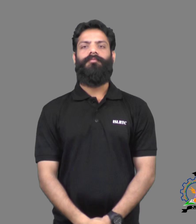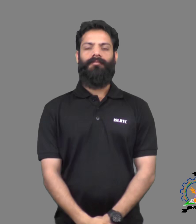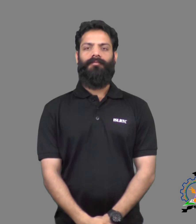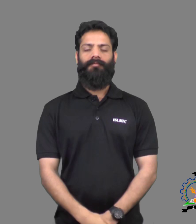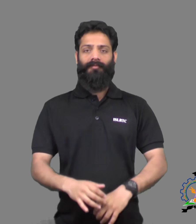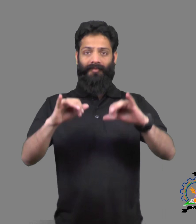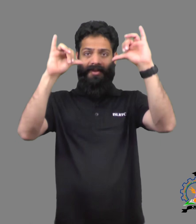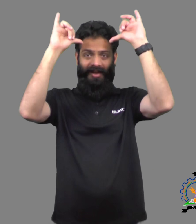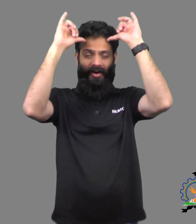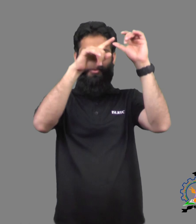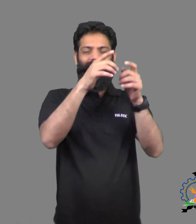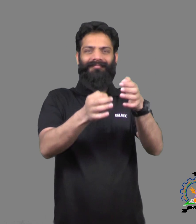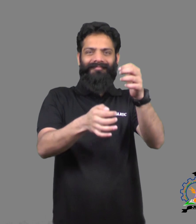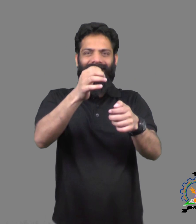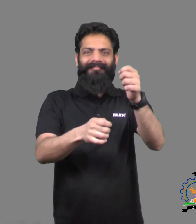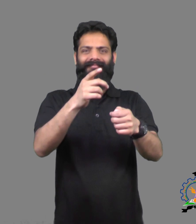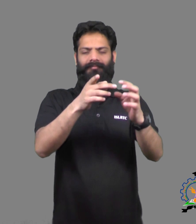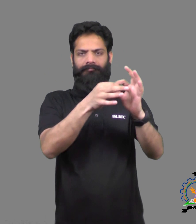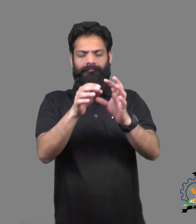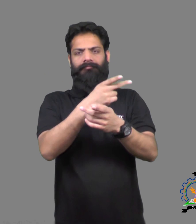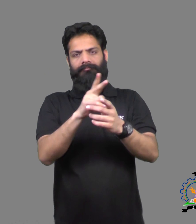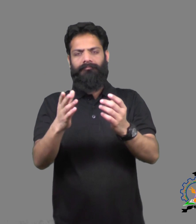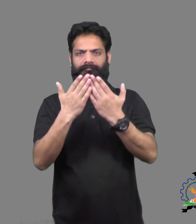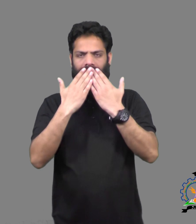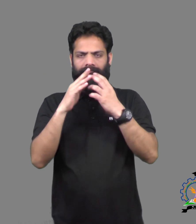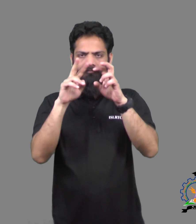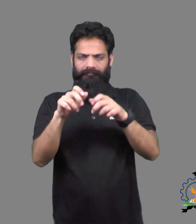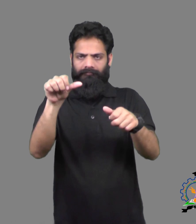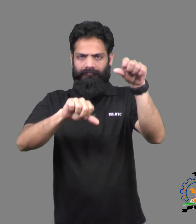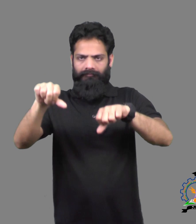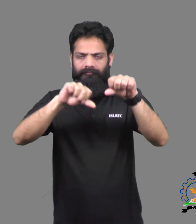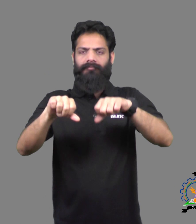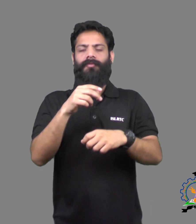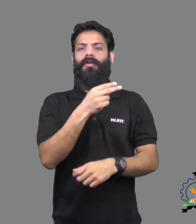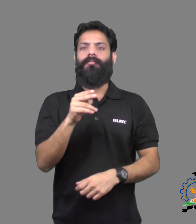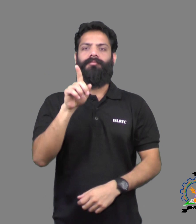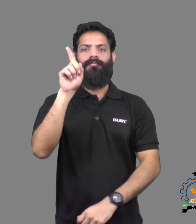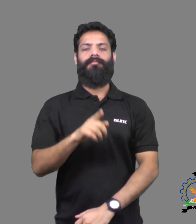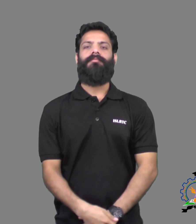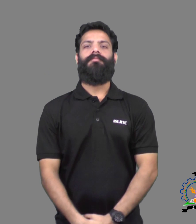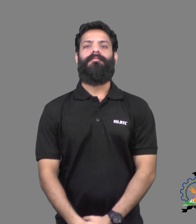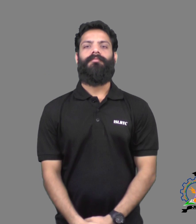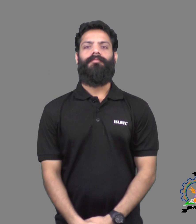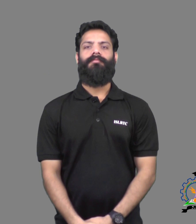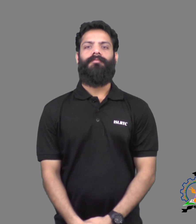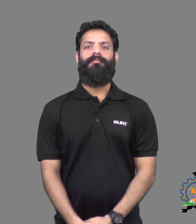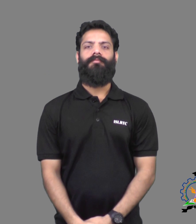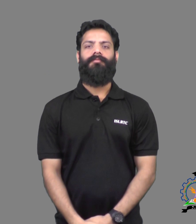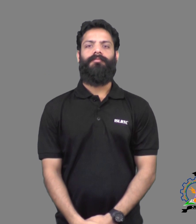Dairy Science